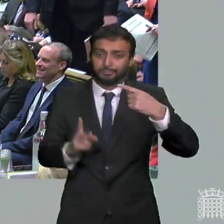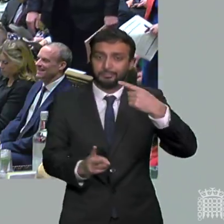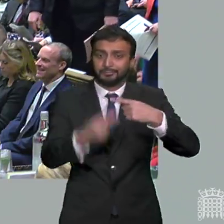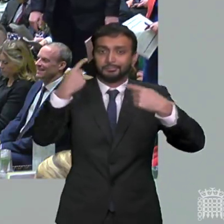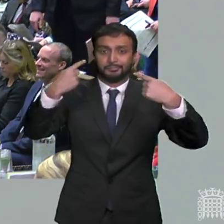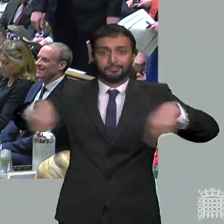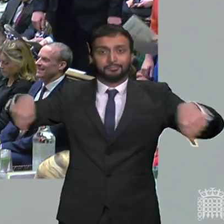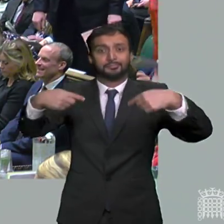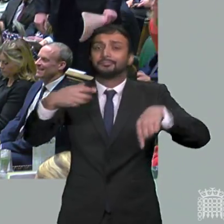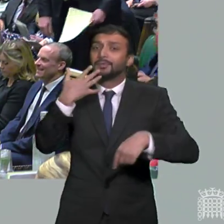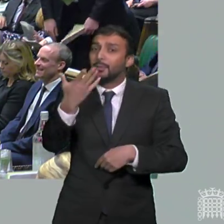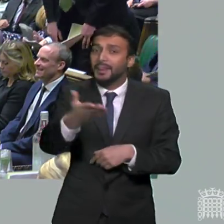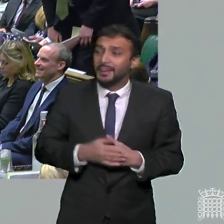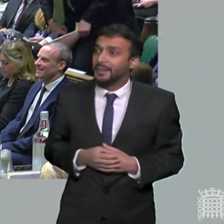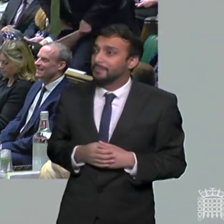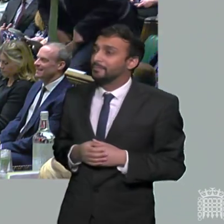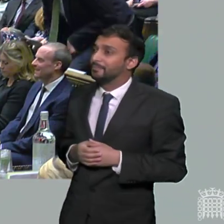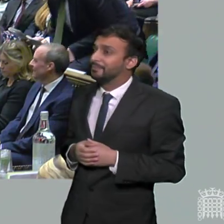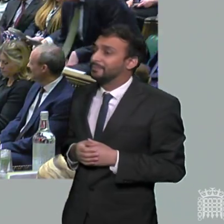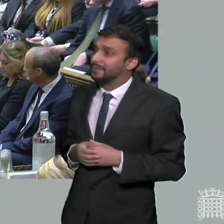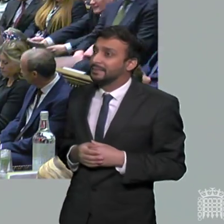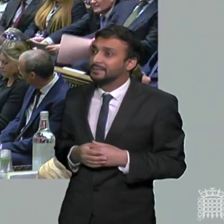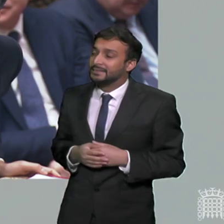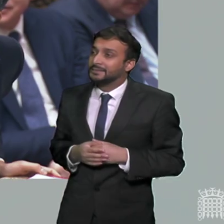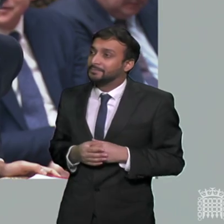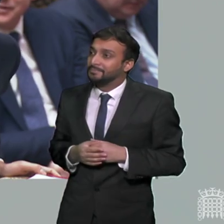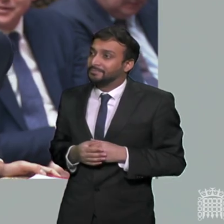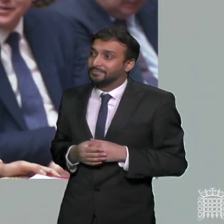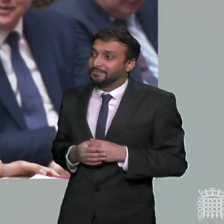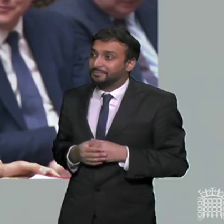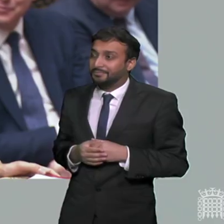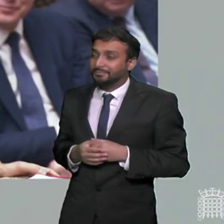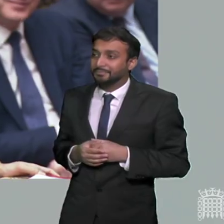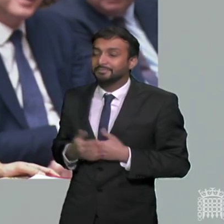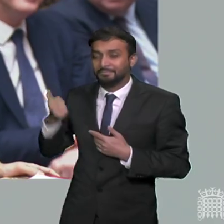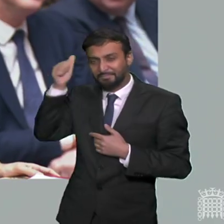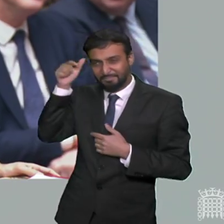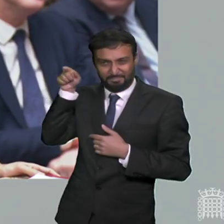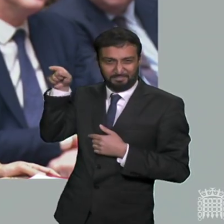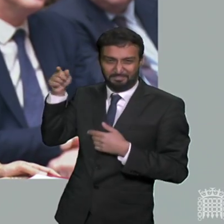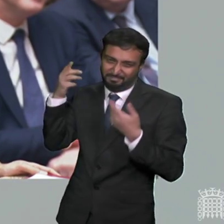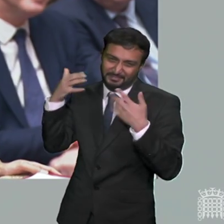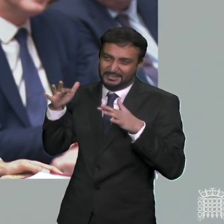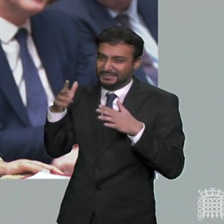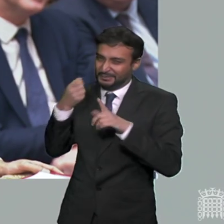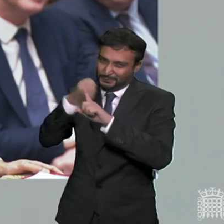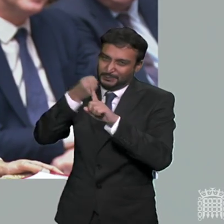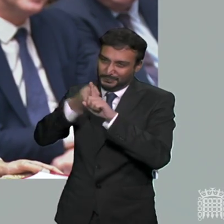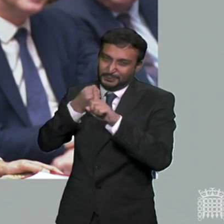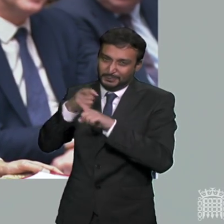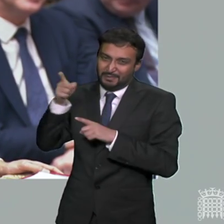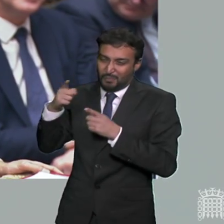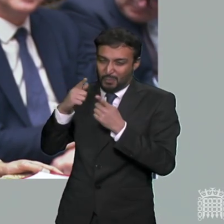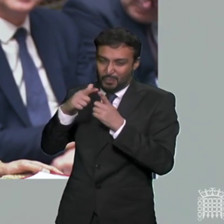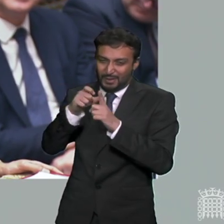I think the whole House knows that my honourable Friend has been a passionate campaigner for Eden Project North for some time.